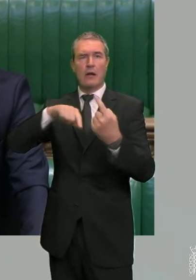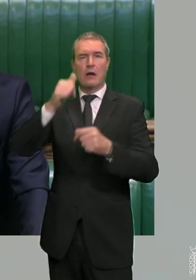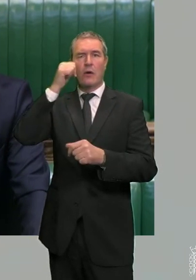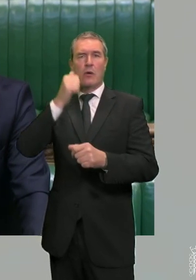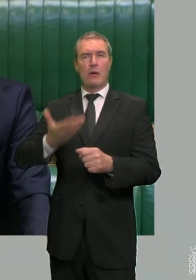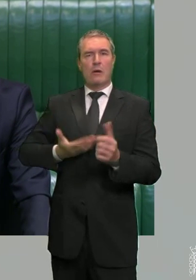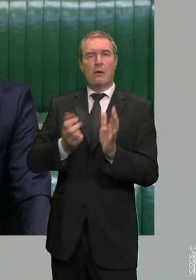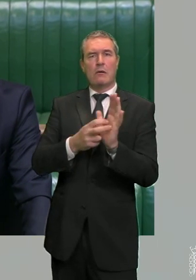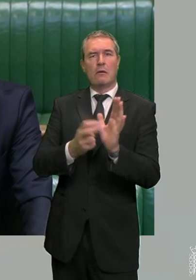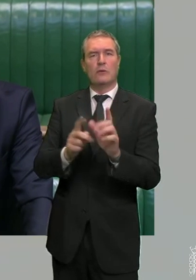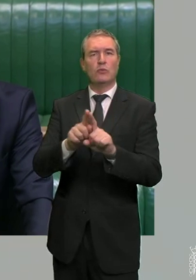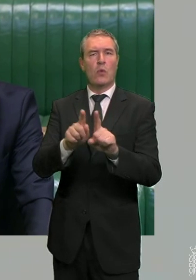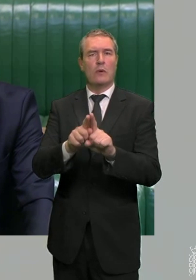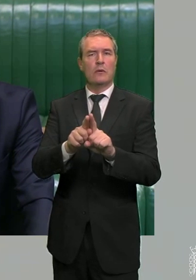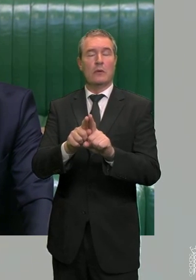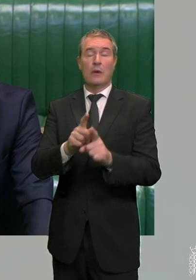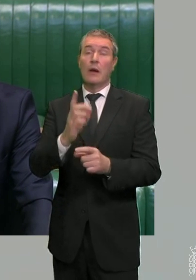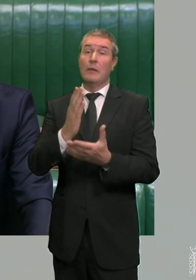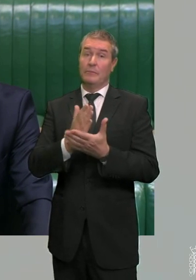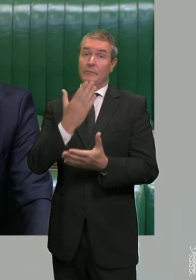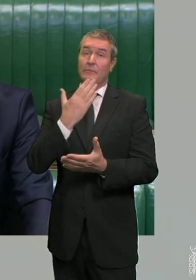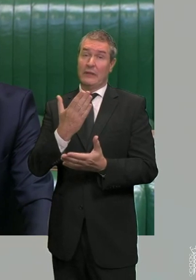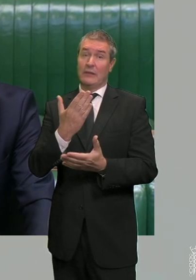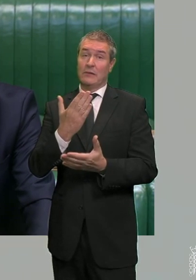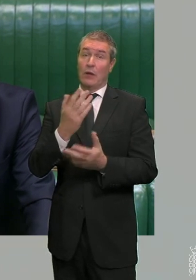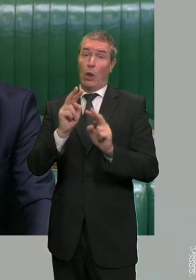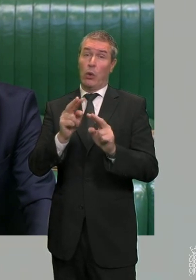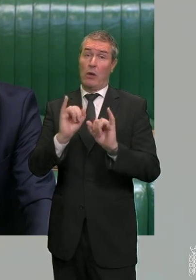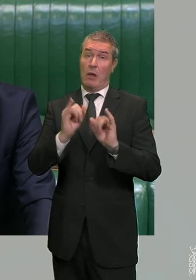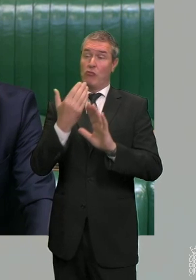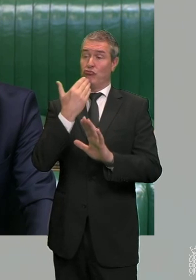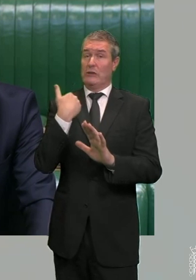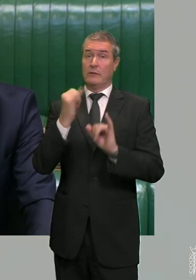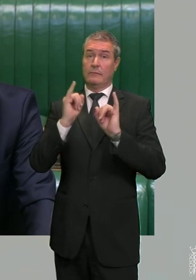They can shake their heads. Let us just look at the latest scandal.